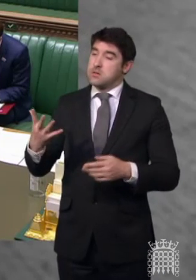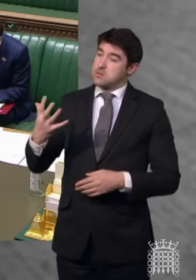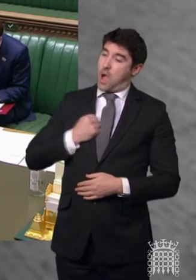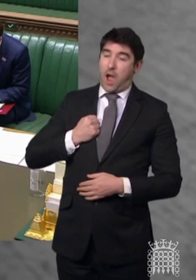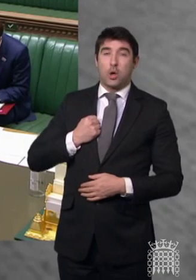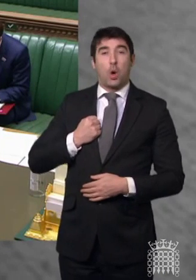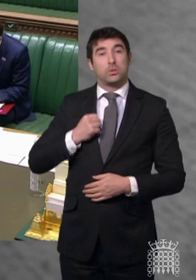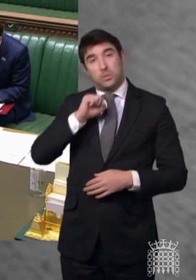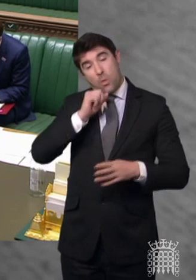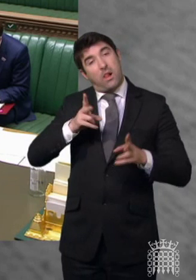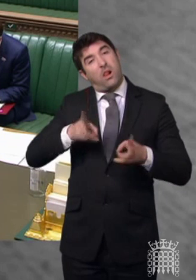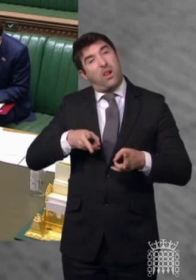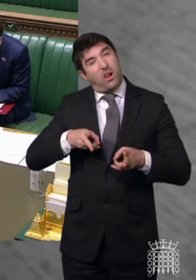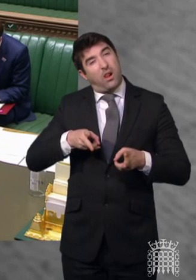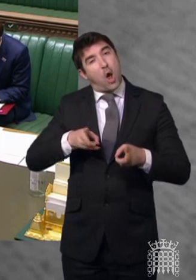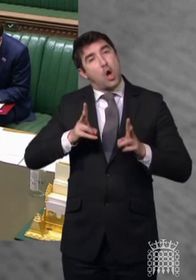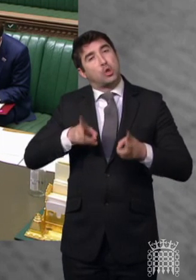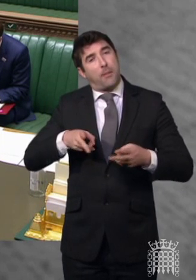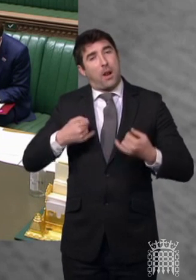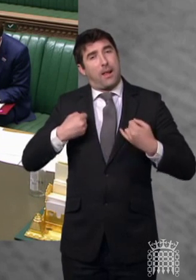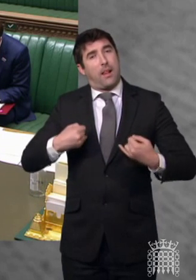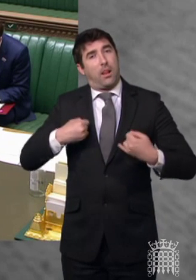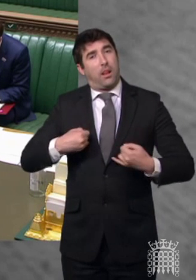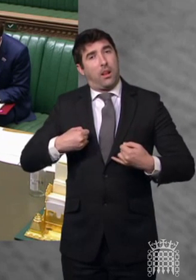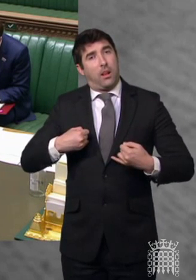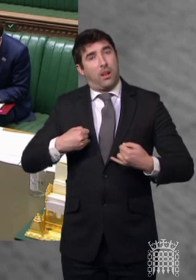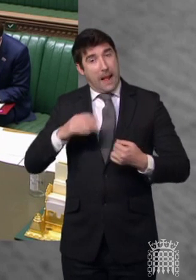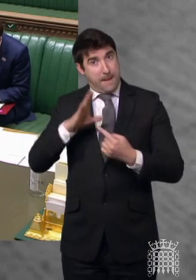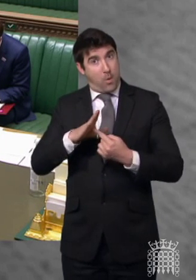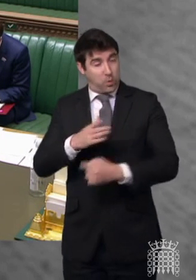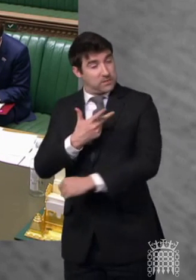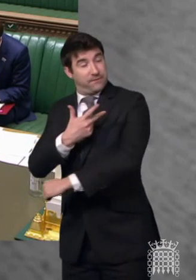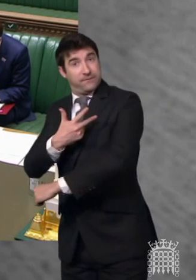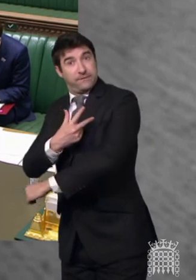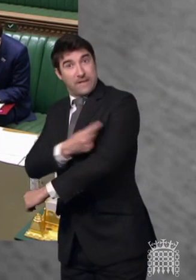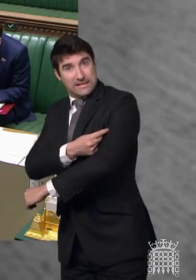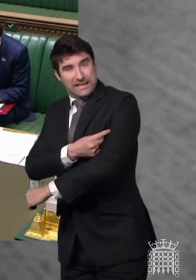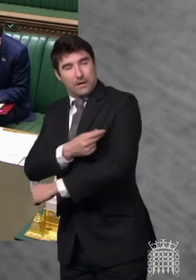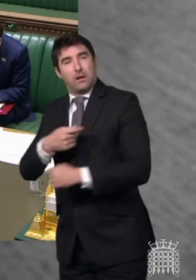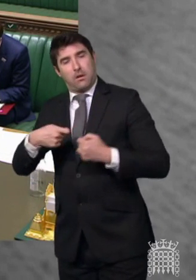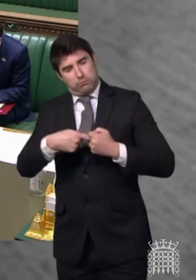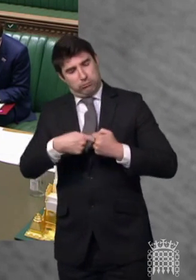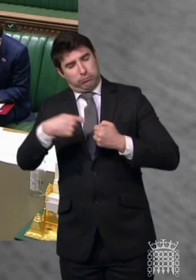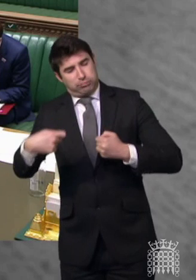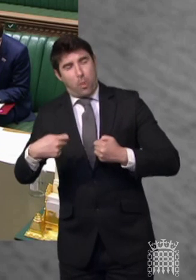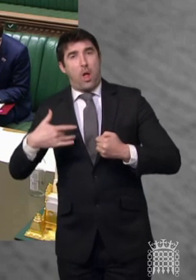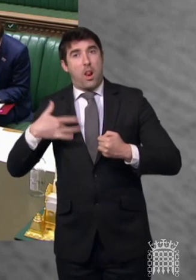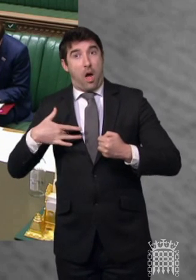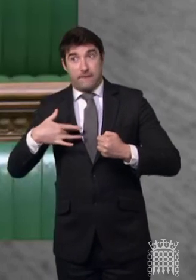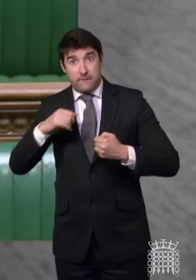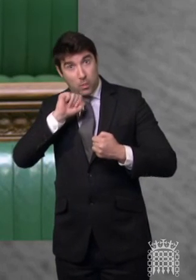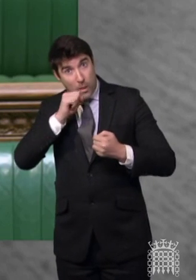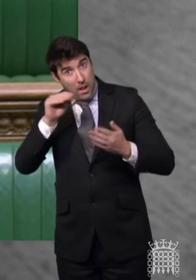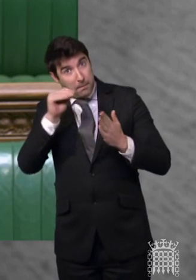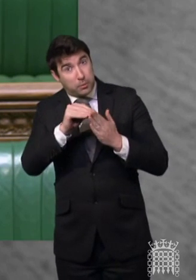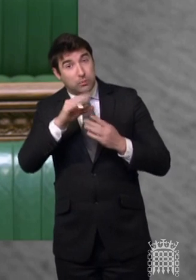This is a race against time, because the more the virus circulates, the more opportunities there are for further variants to emerge.